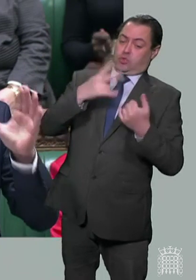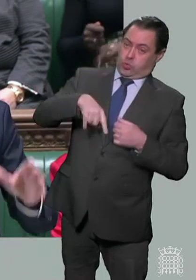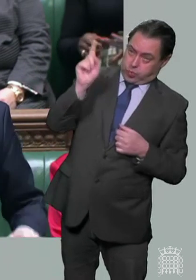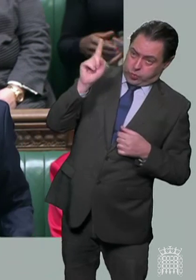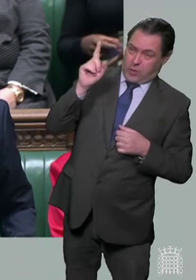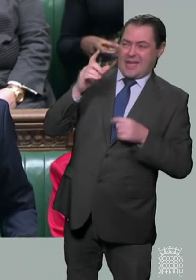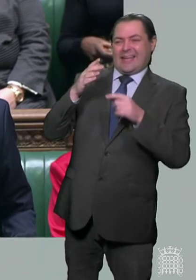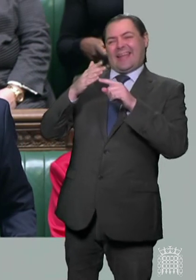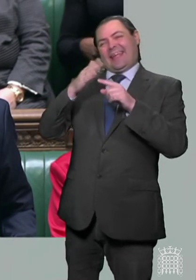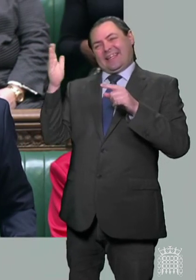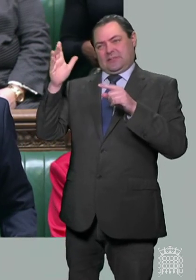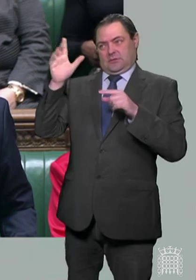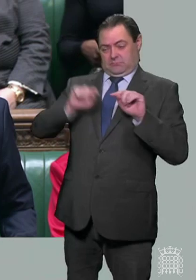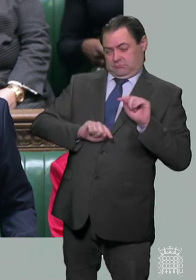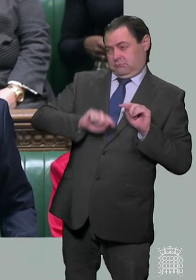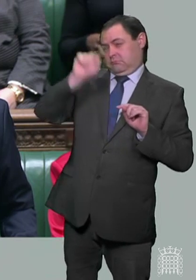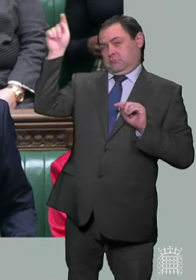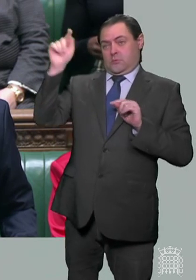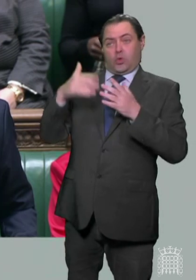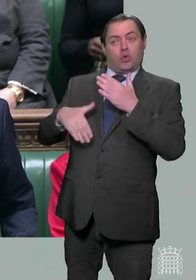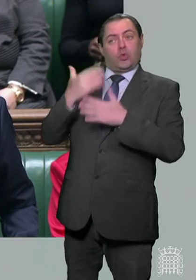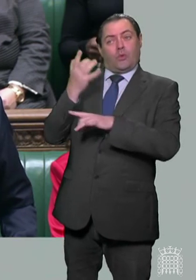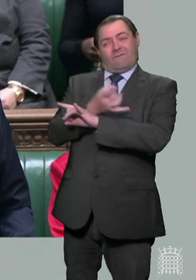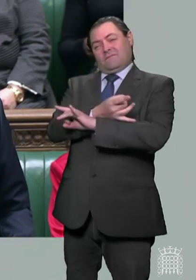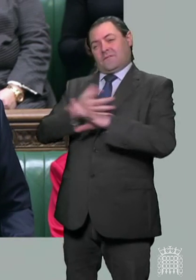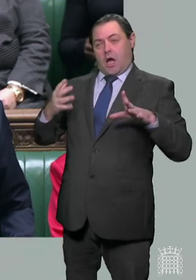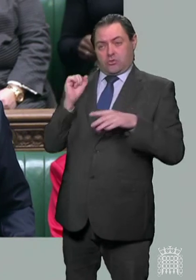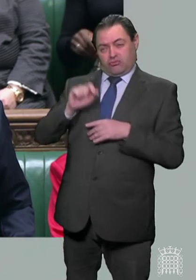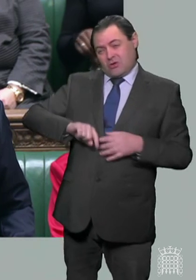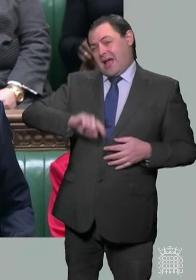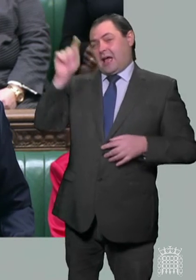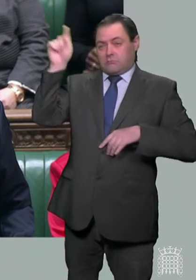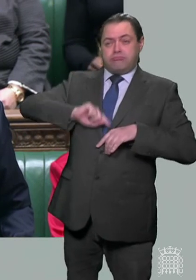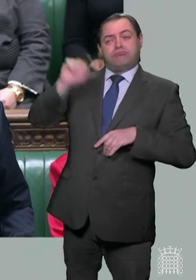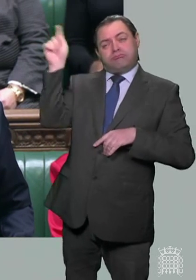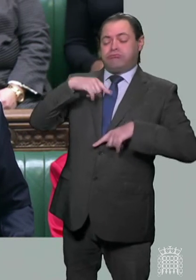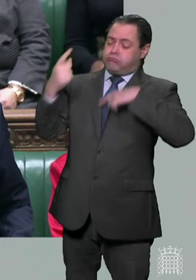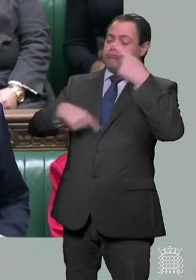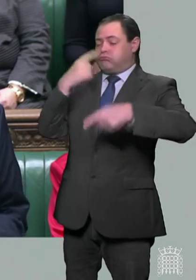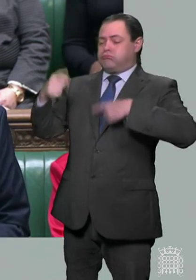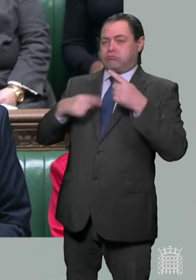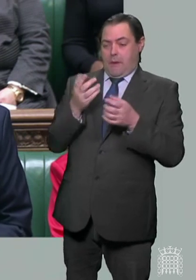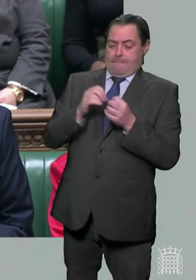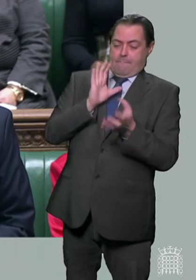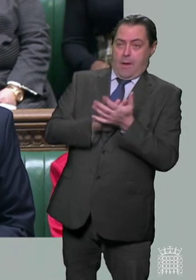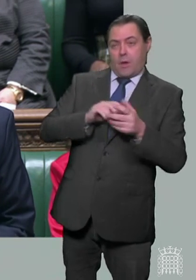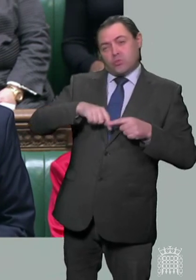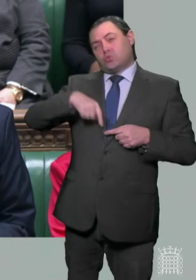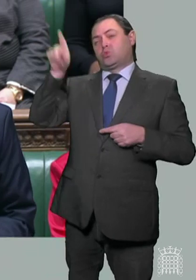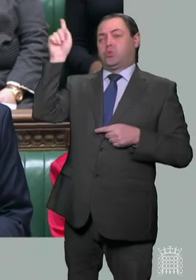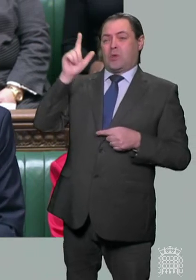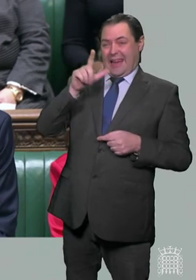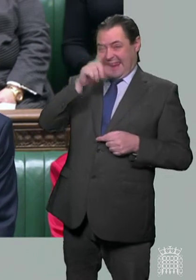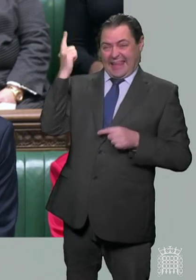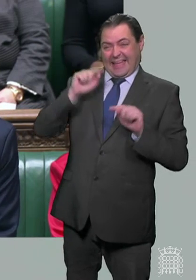The whole of HS2—that is a new high-speed line, running continuously, no gaps, between Birmingham and Leeds.